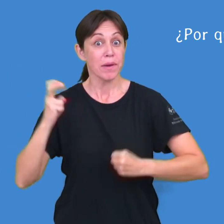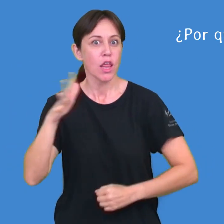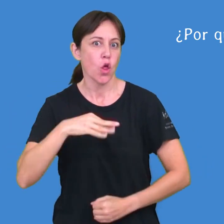dónde